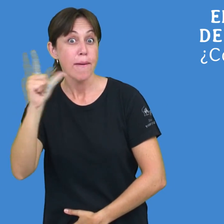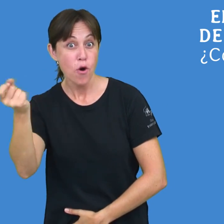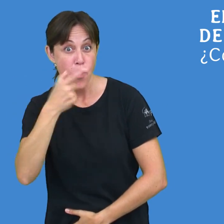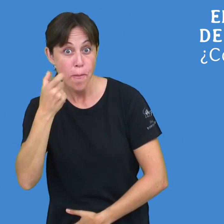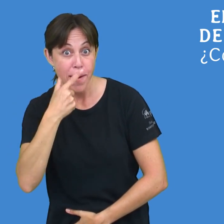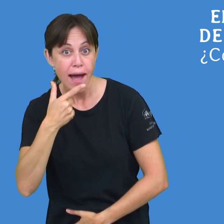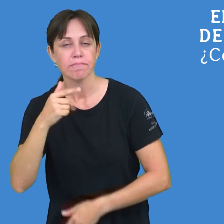droga